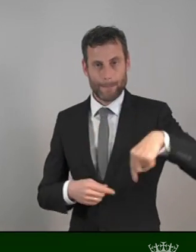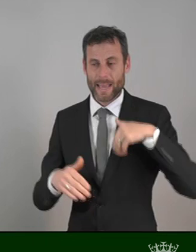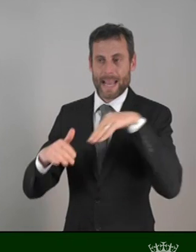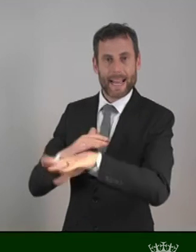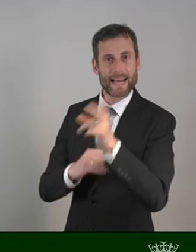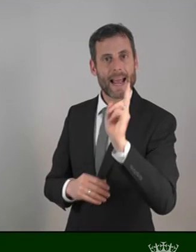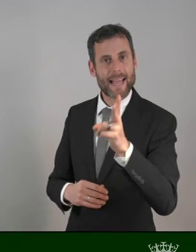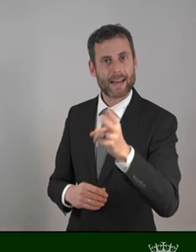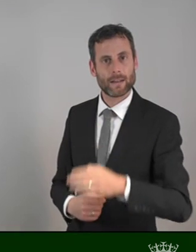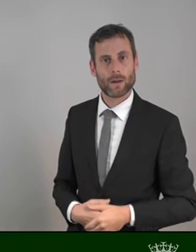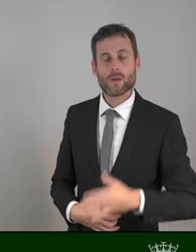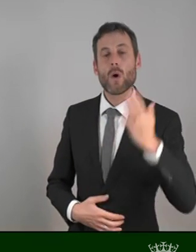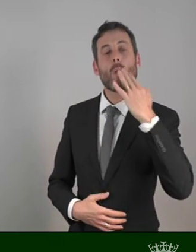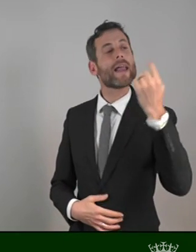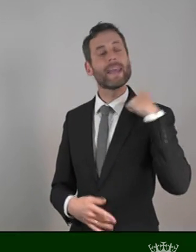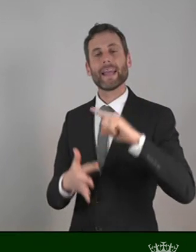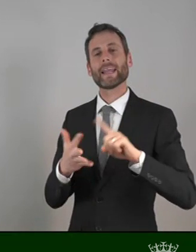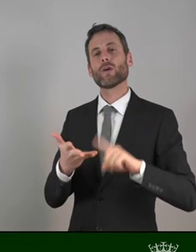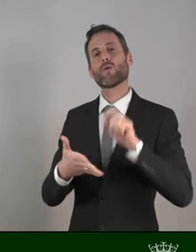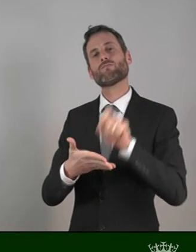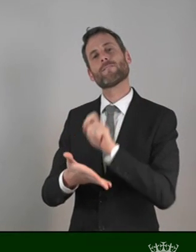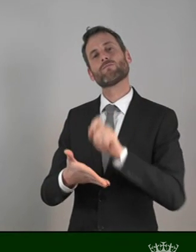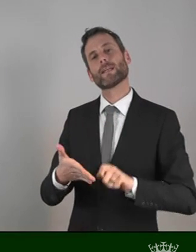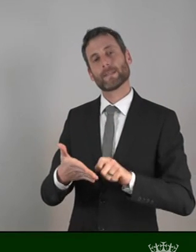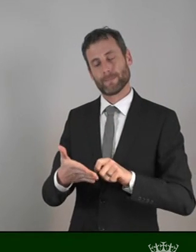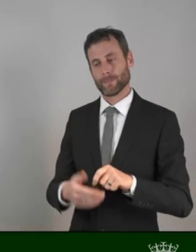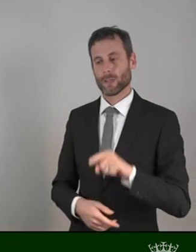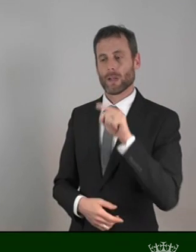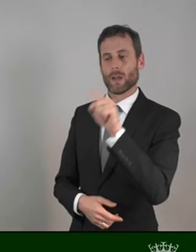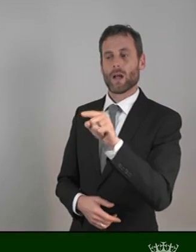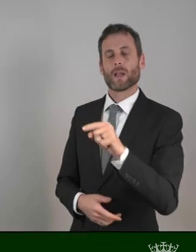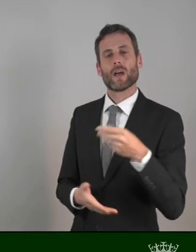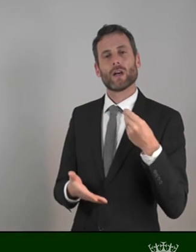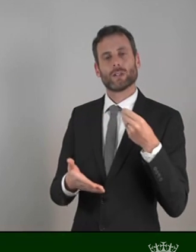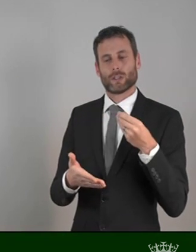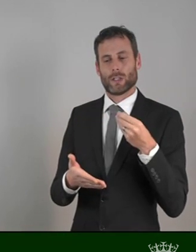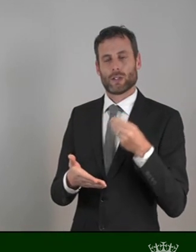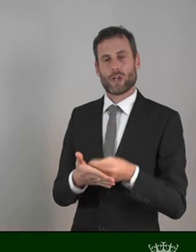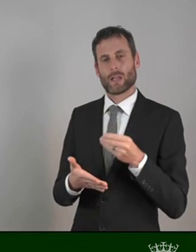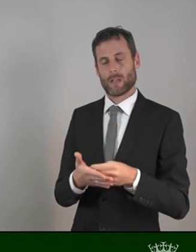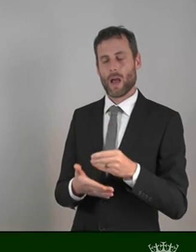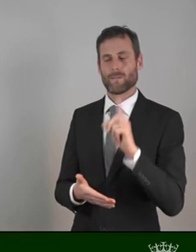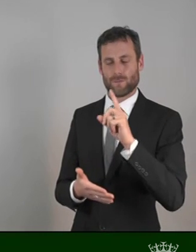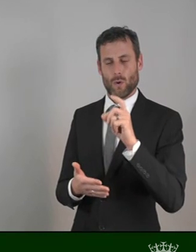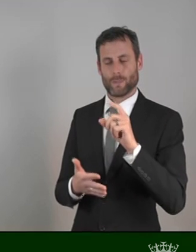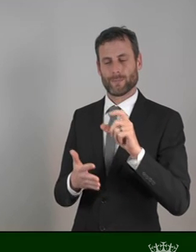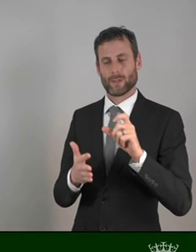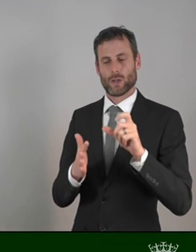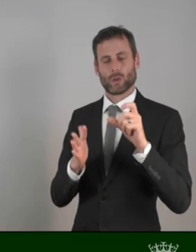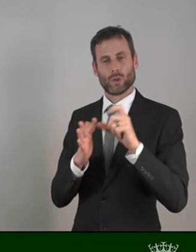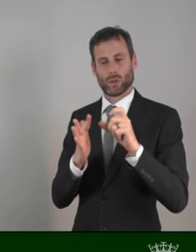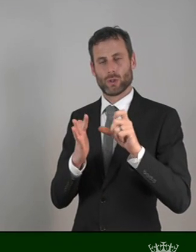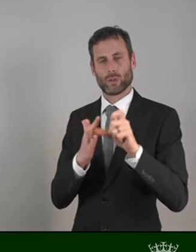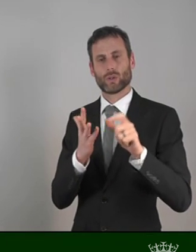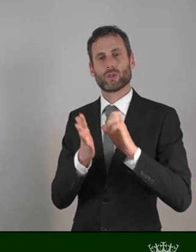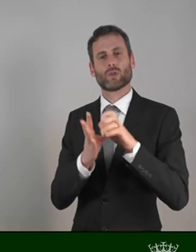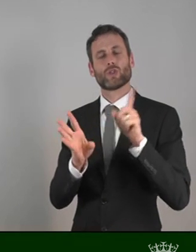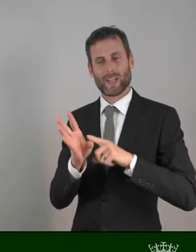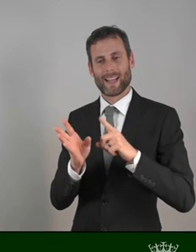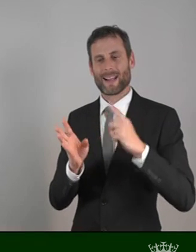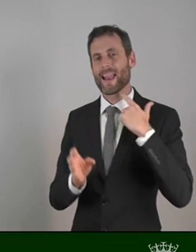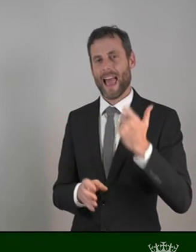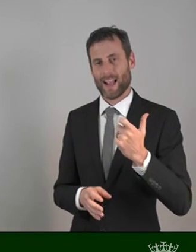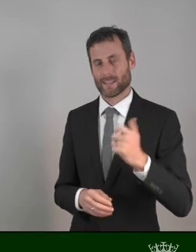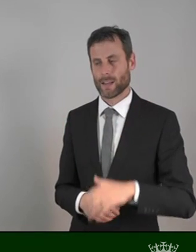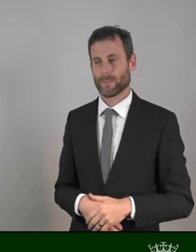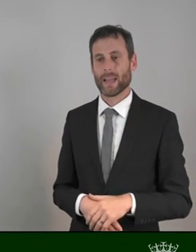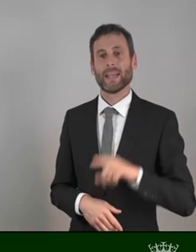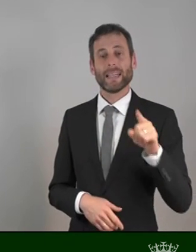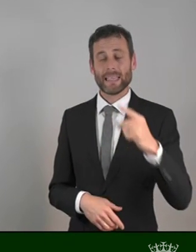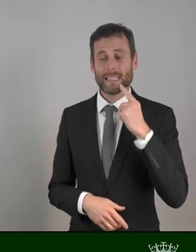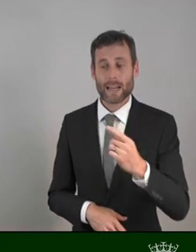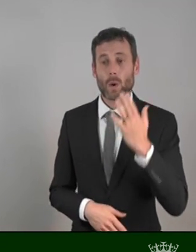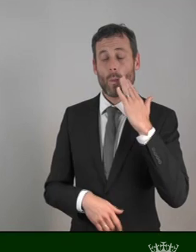During the EU referendum, the Chancellor of the Duchy of Lancaster said that when it came to immigration, it would be for the people of Scotland to decide.